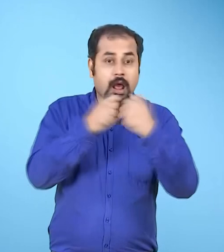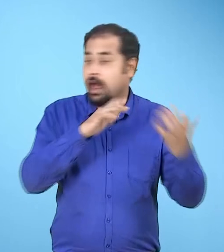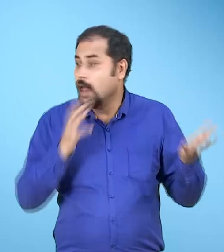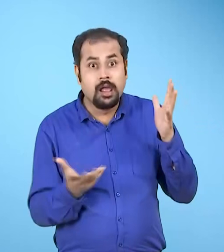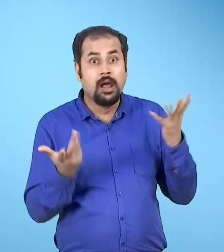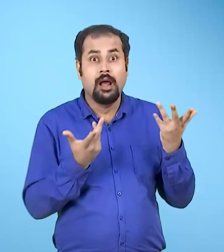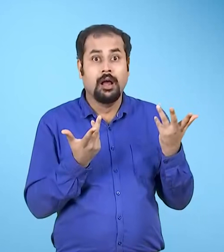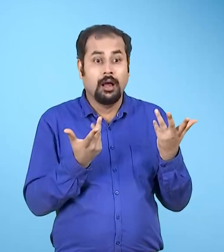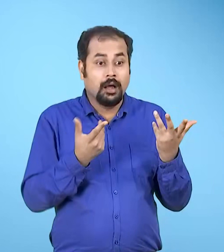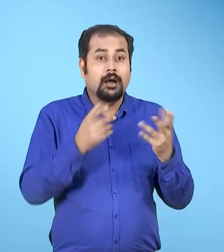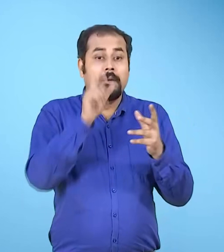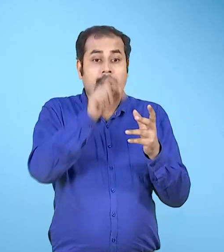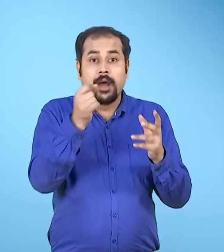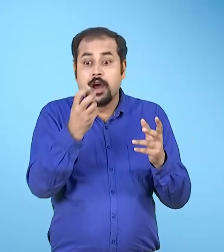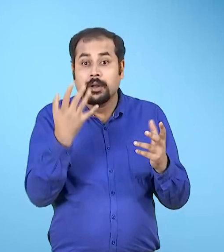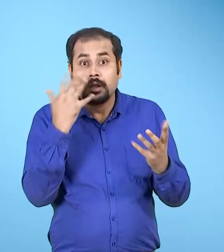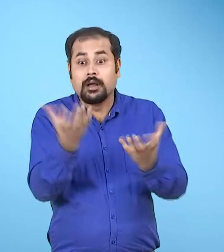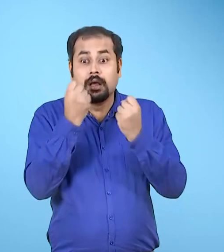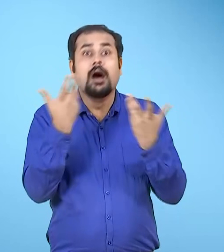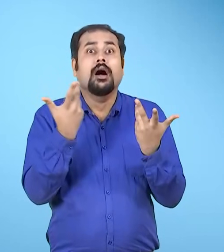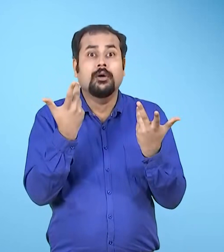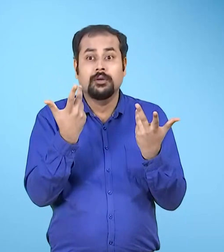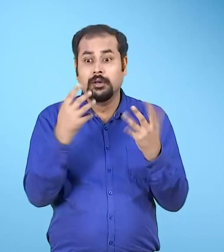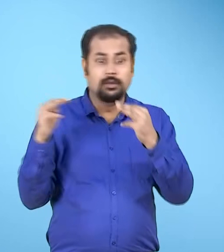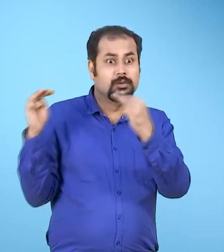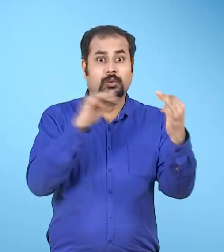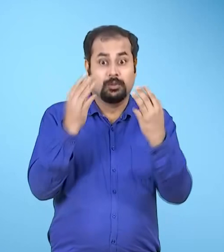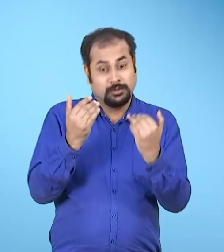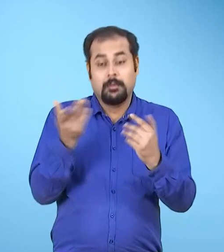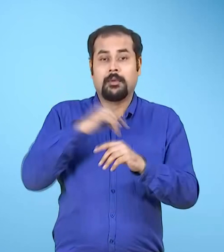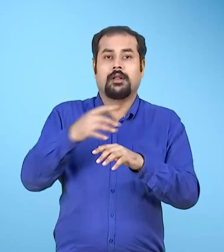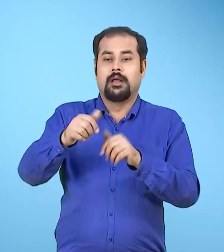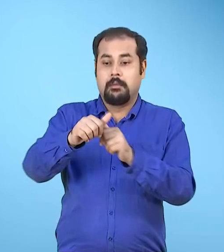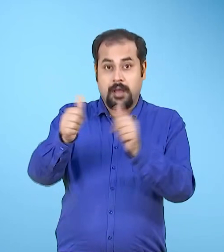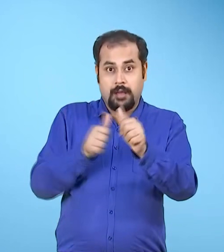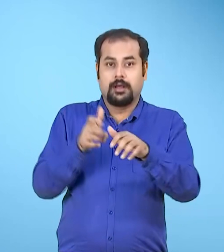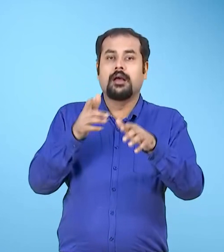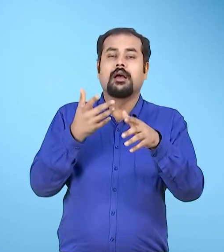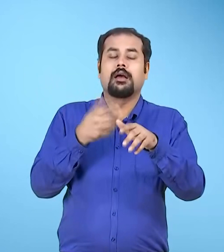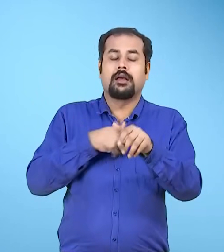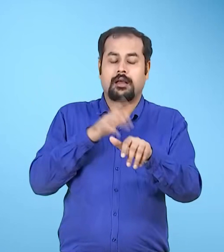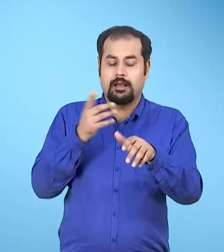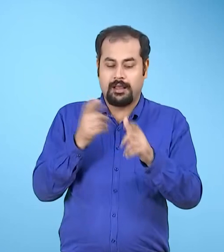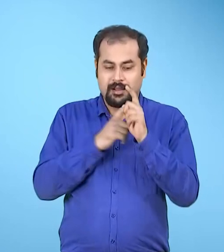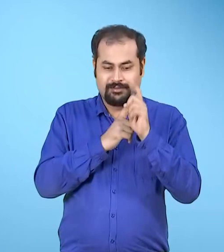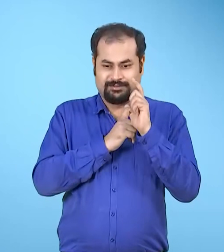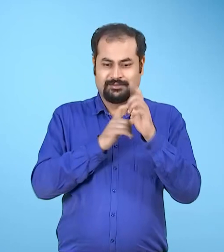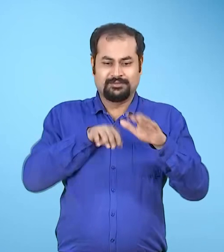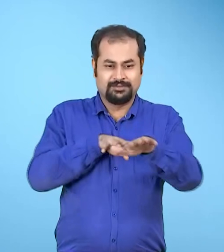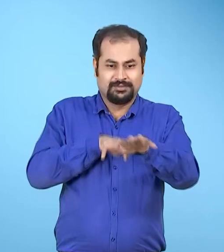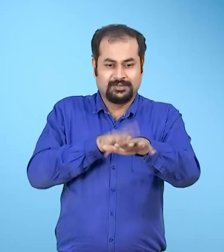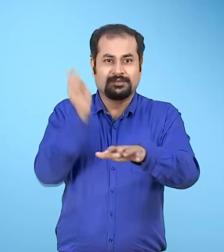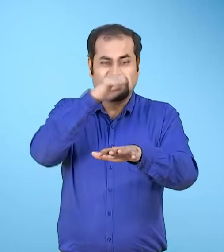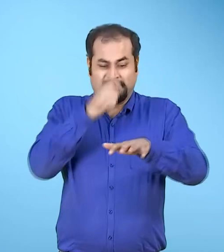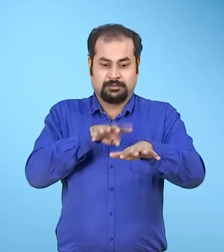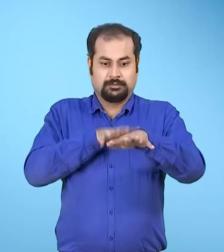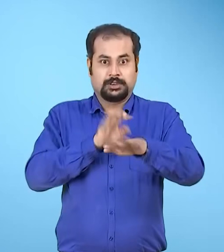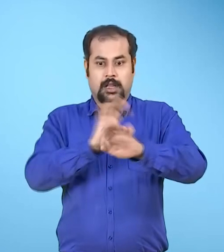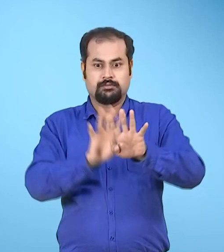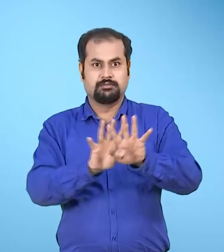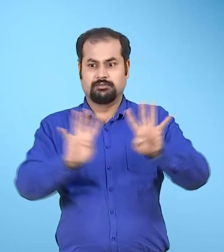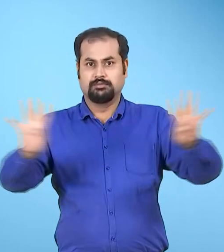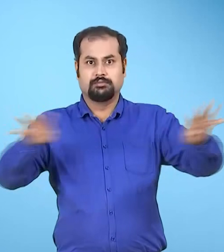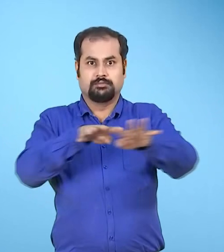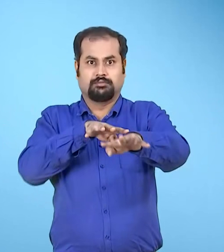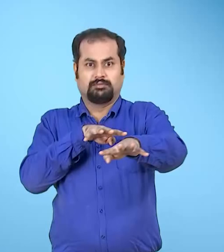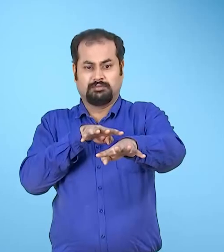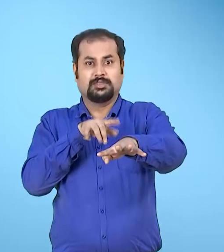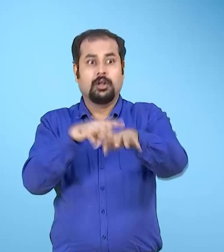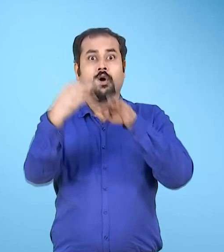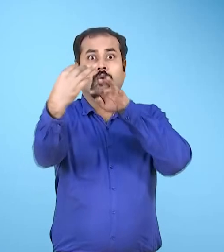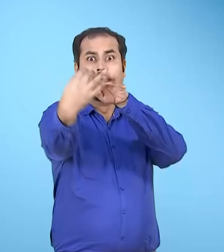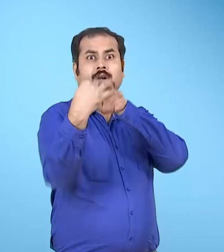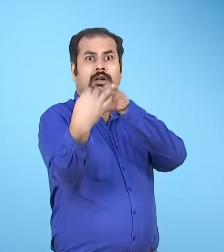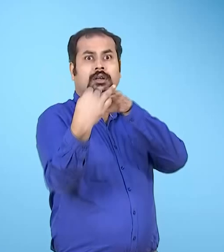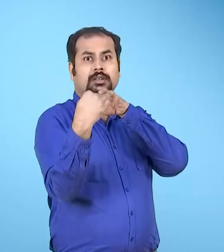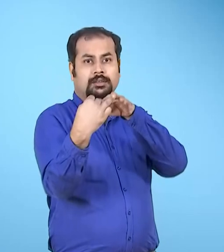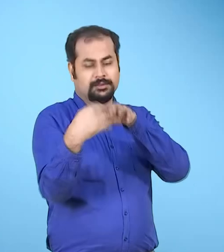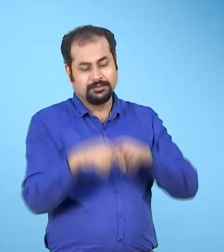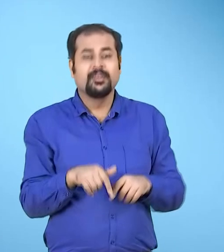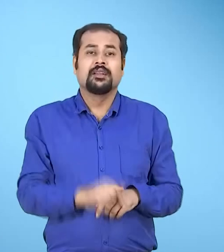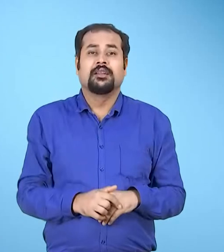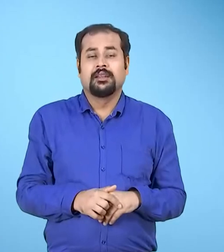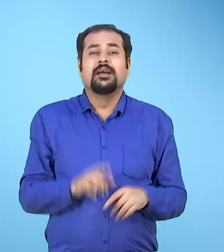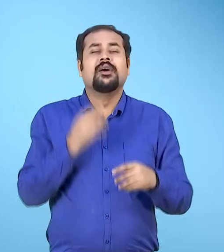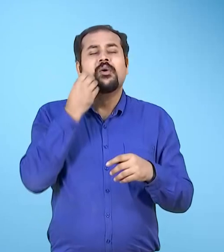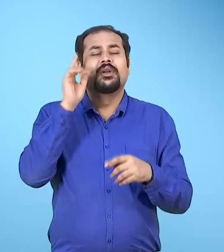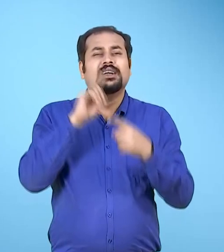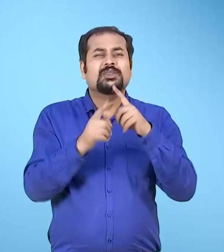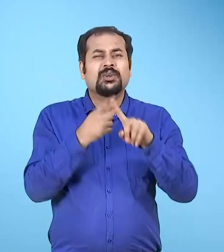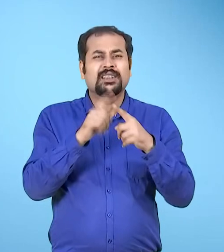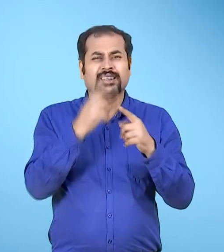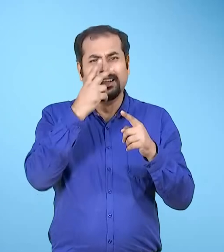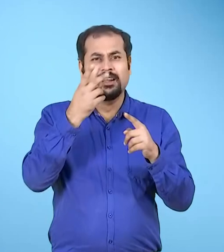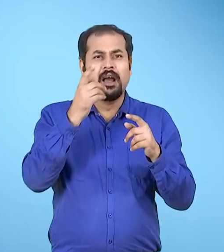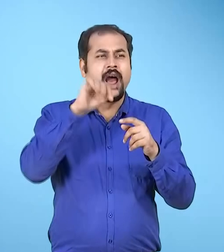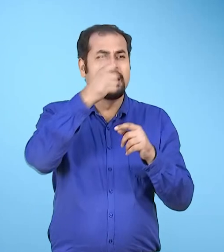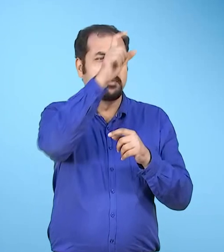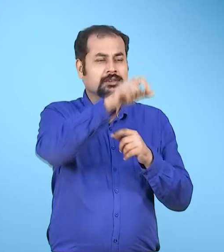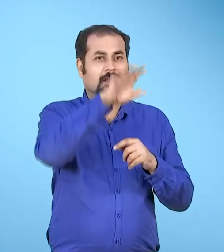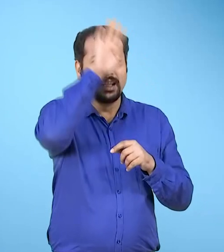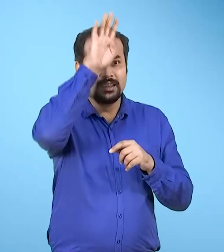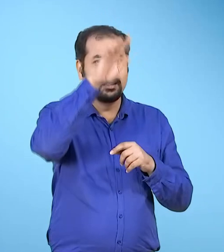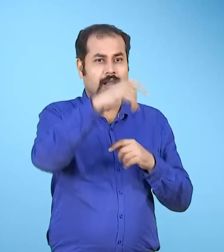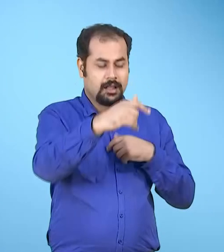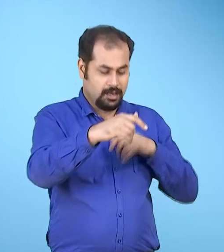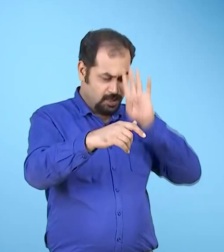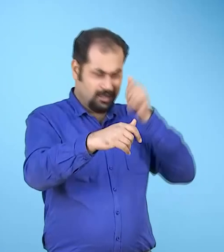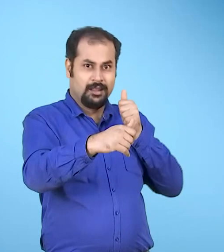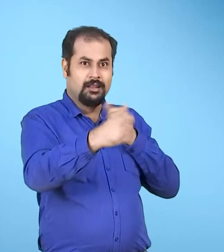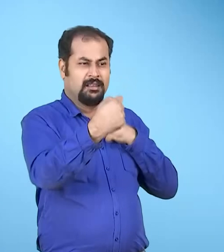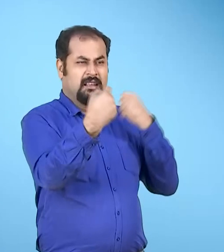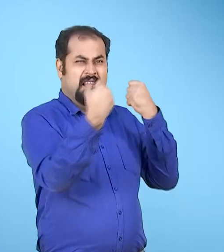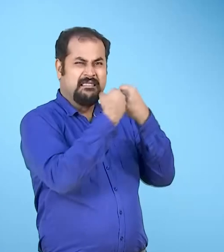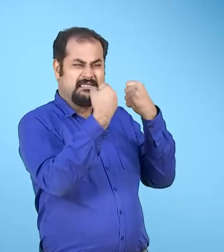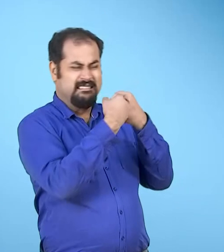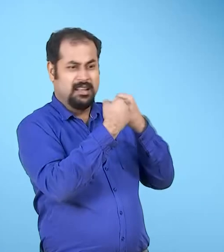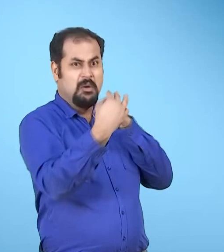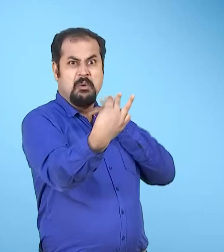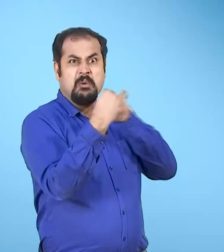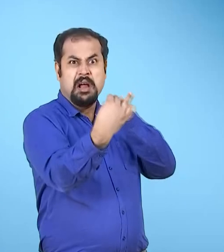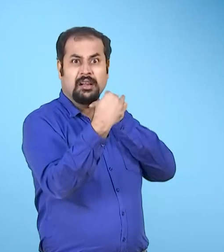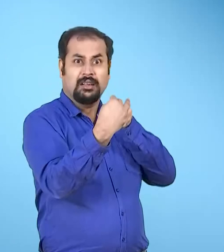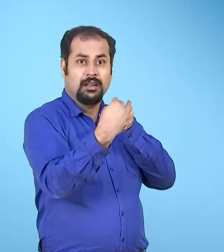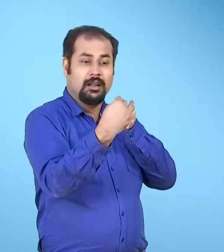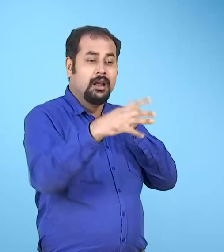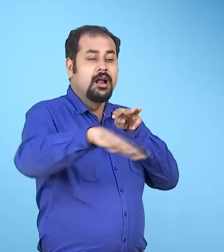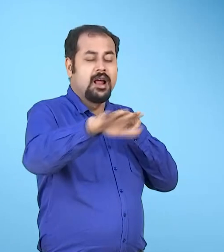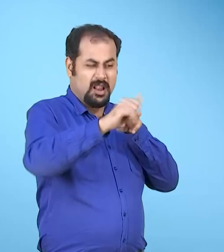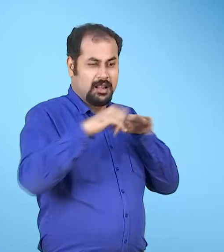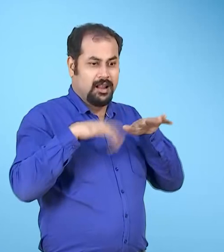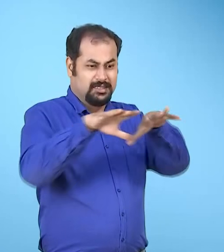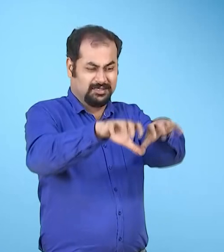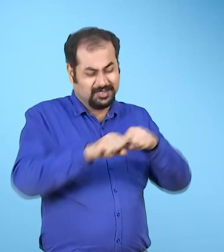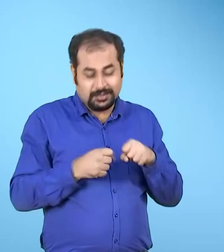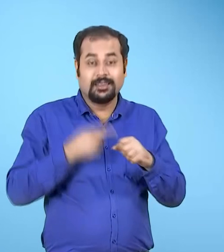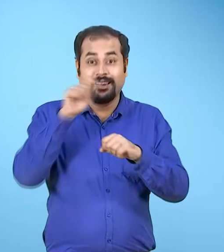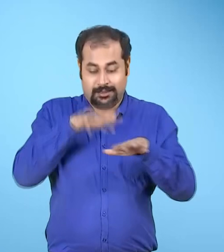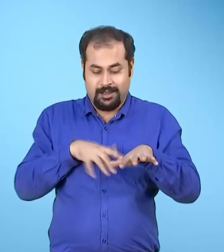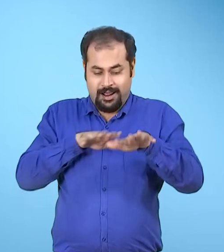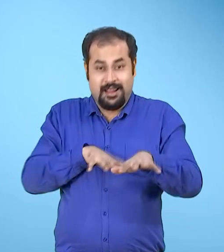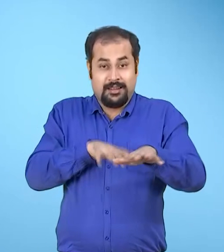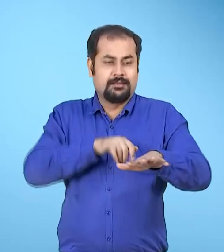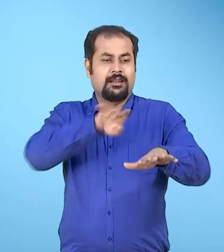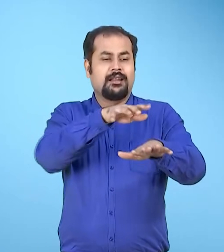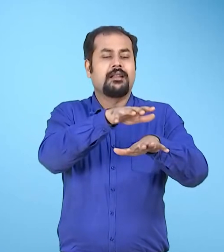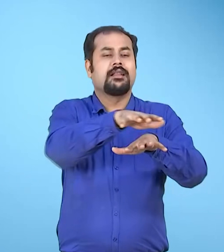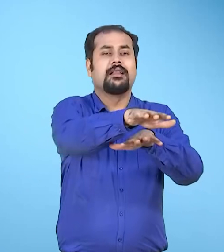during a war, to achieve a particular goal. For example, in history, many kings or rulers have campaigned against other rulers to consolidate their kingdom,